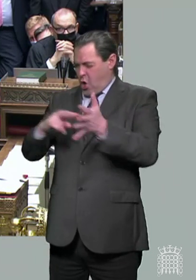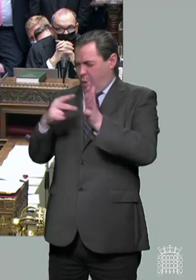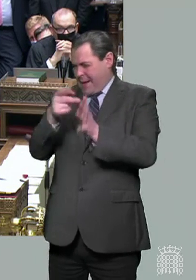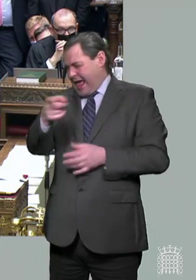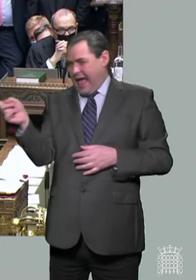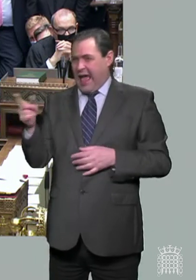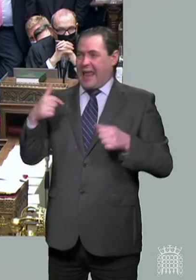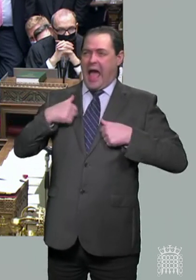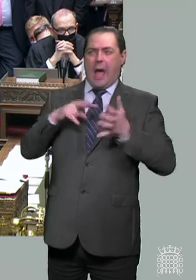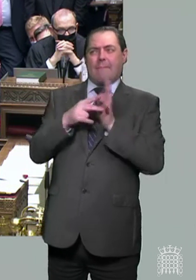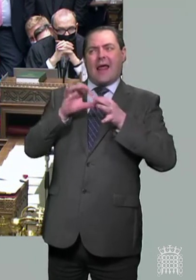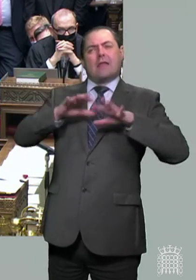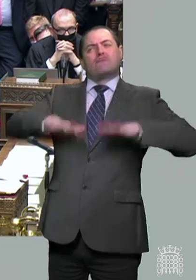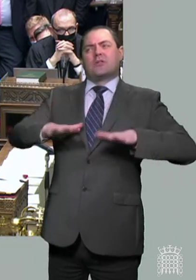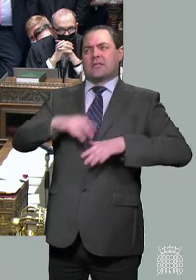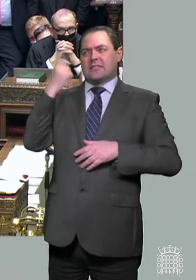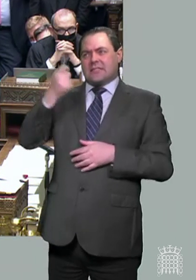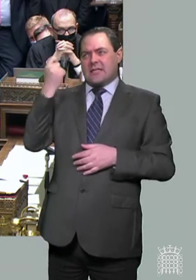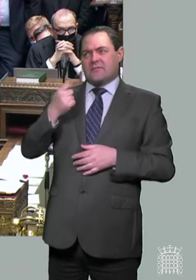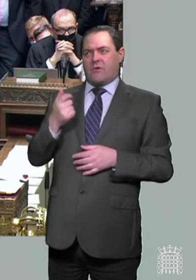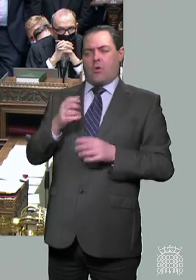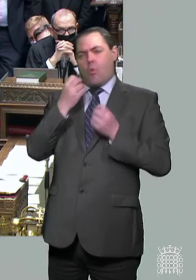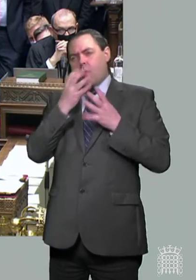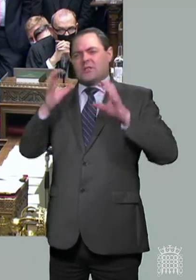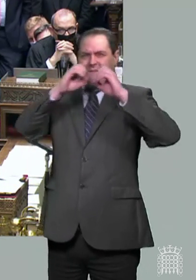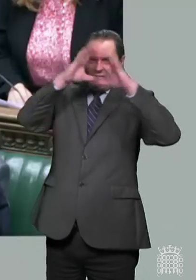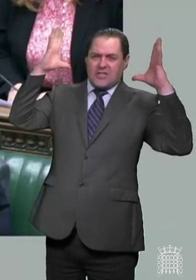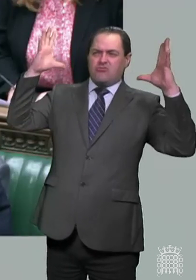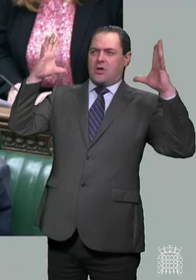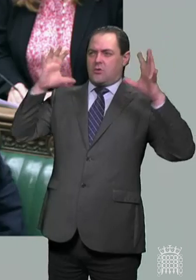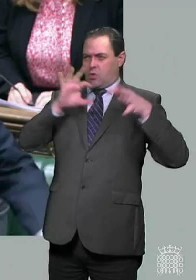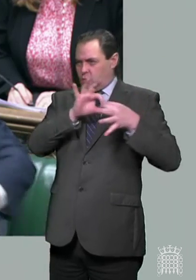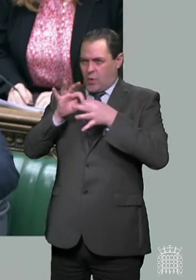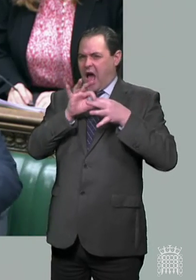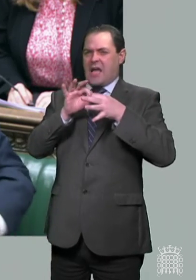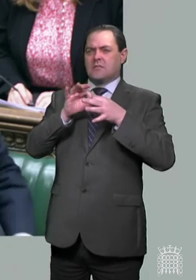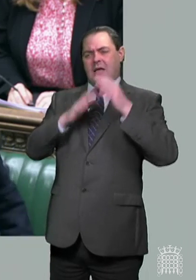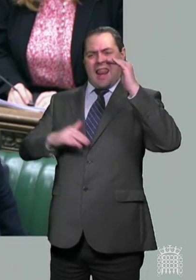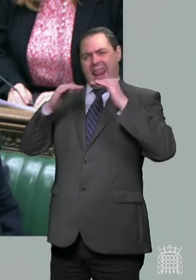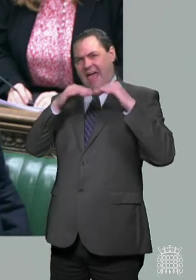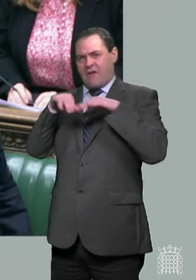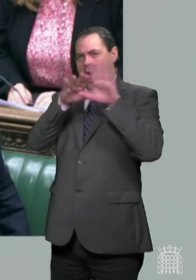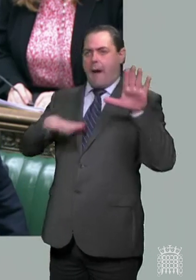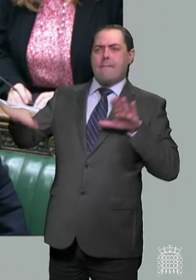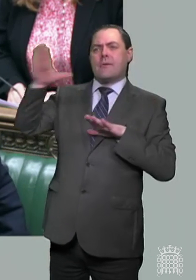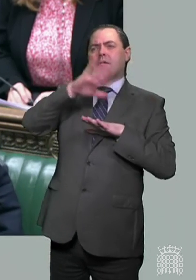Our plan for the country is working. We have a great vision to unite and level up across our country.